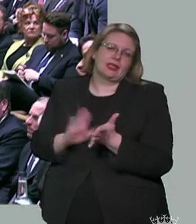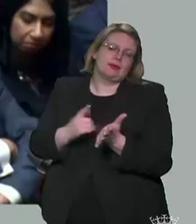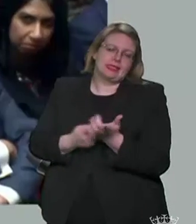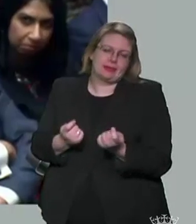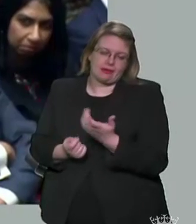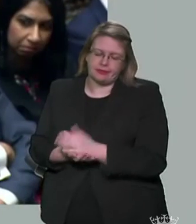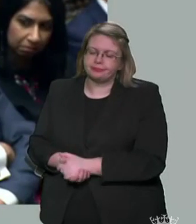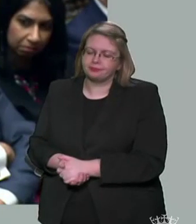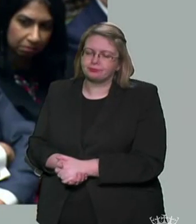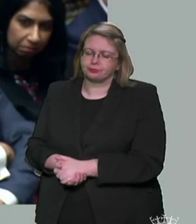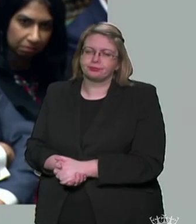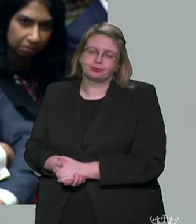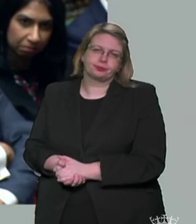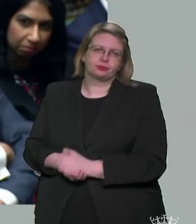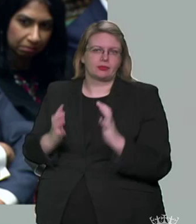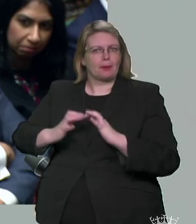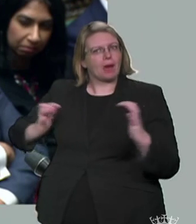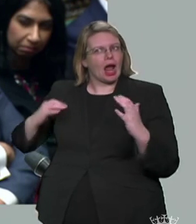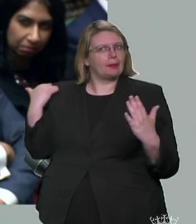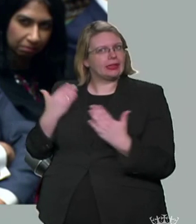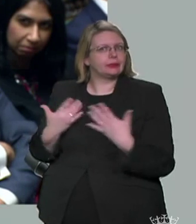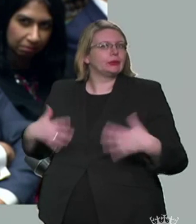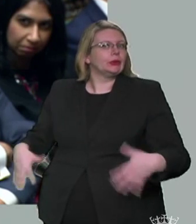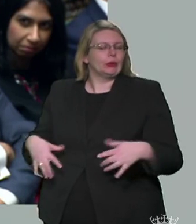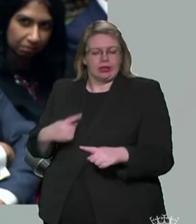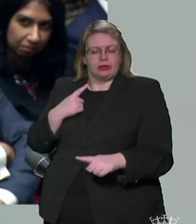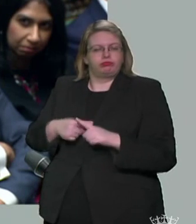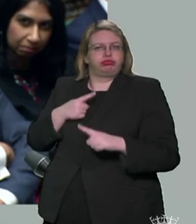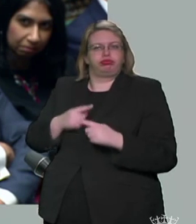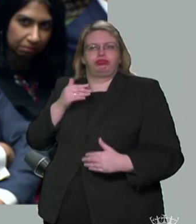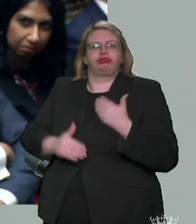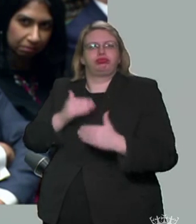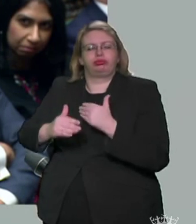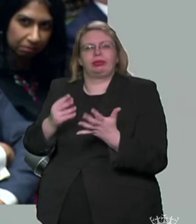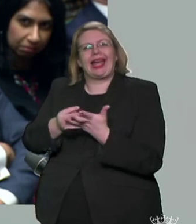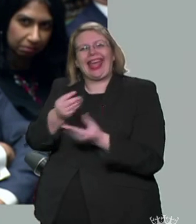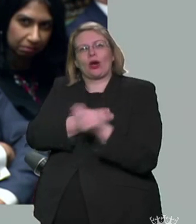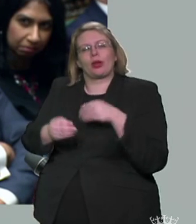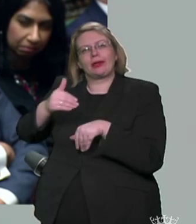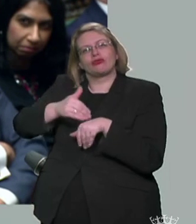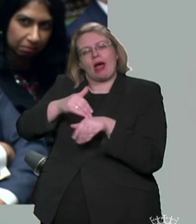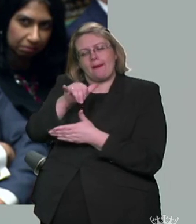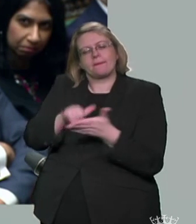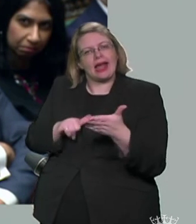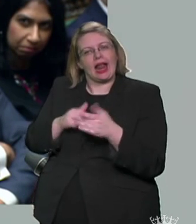Yes. I thank the House for what we have done to accelerate the economic crime measures.